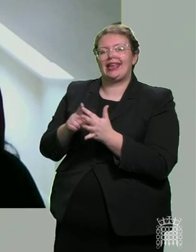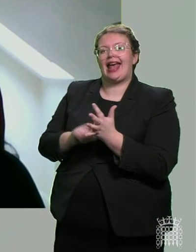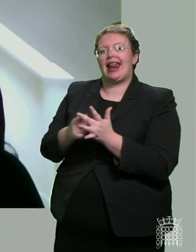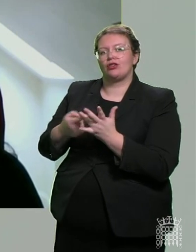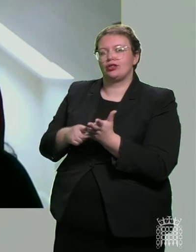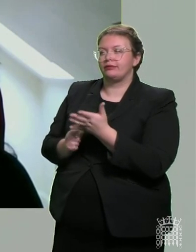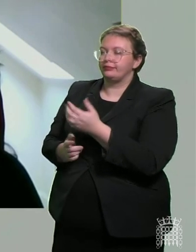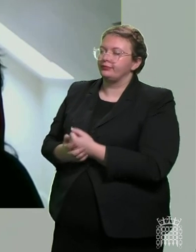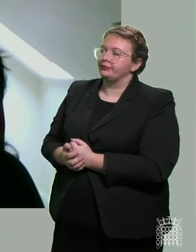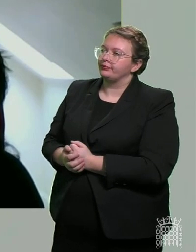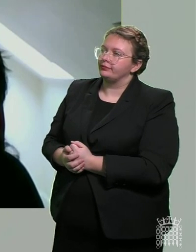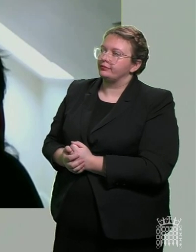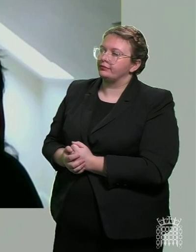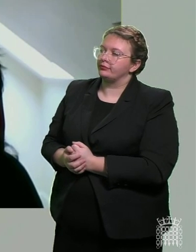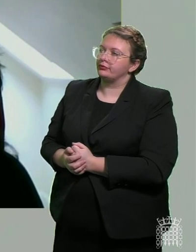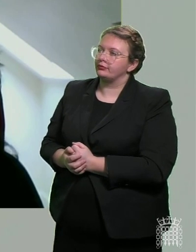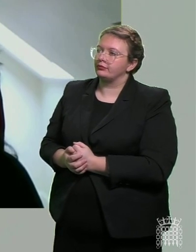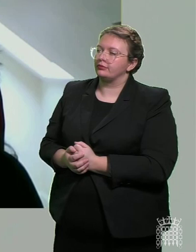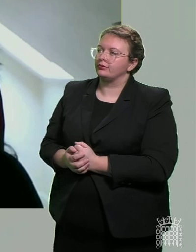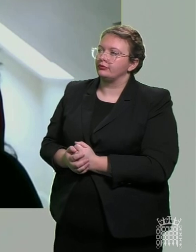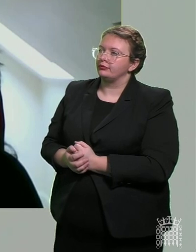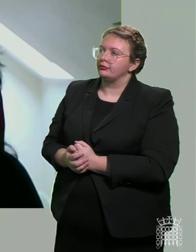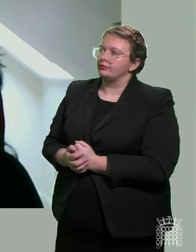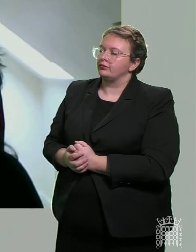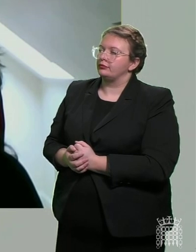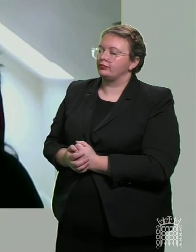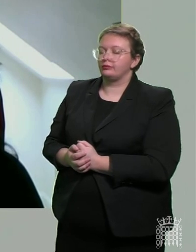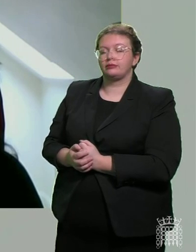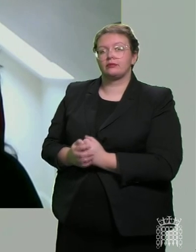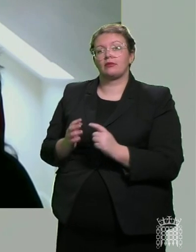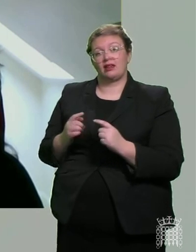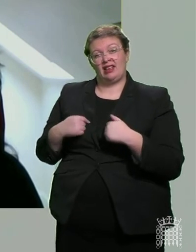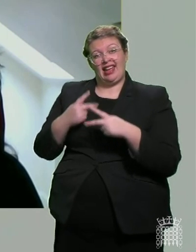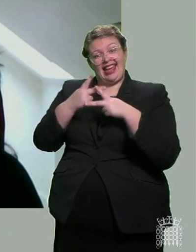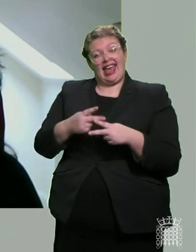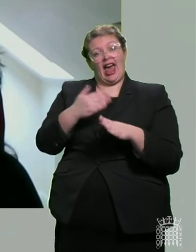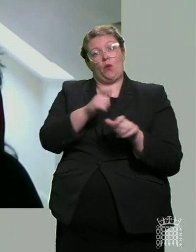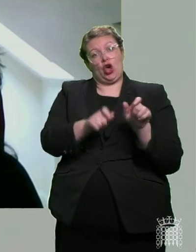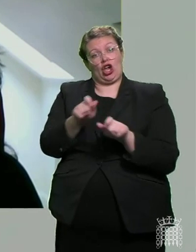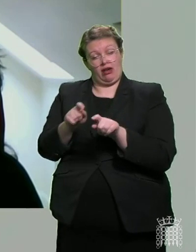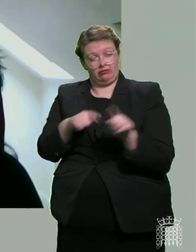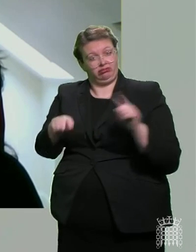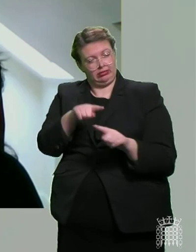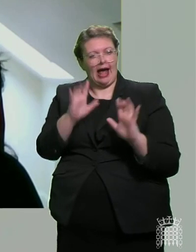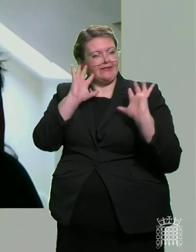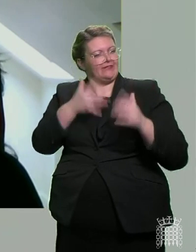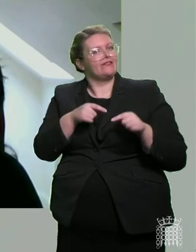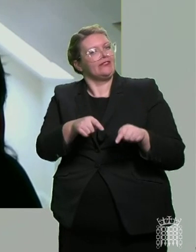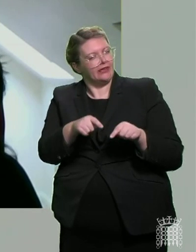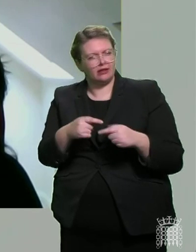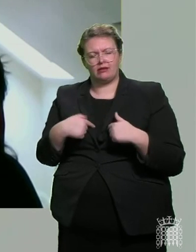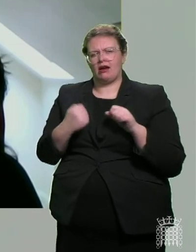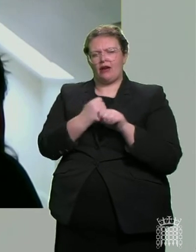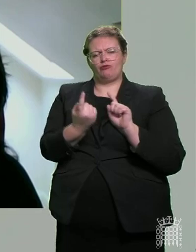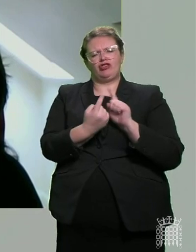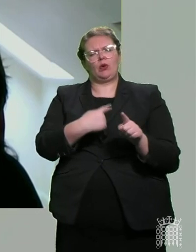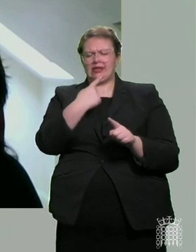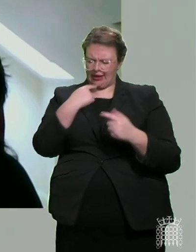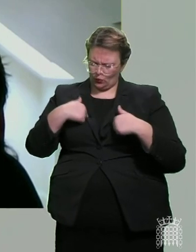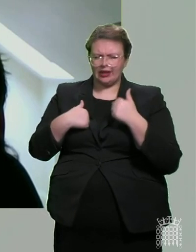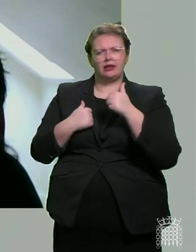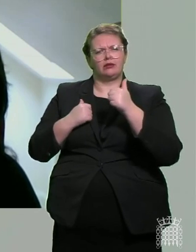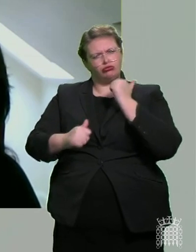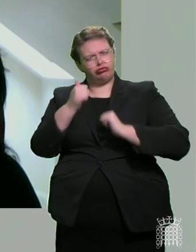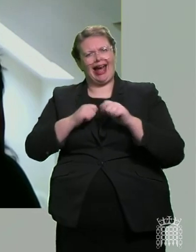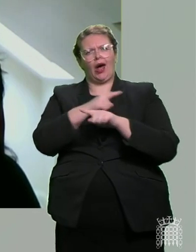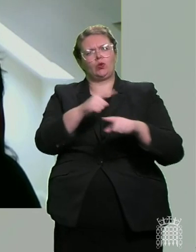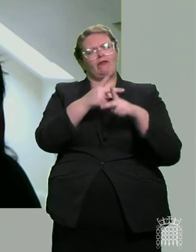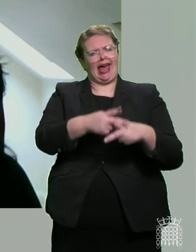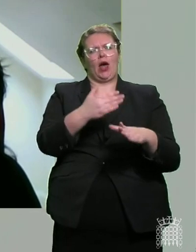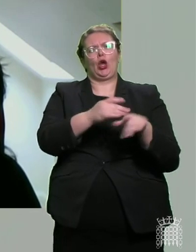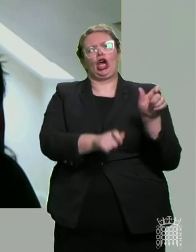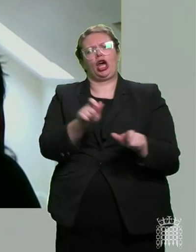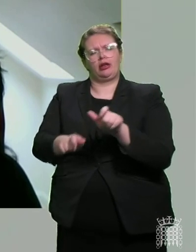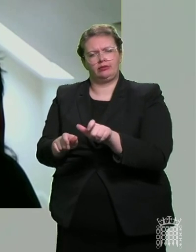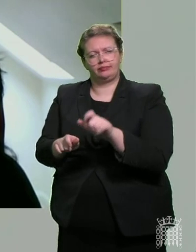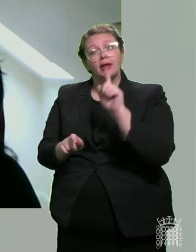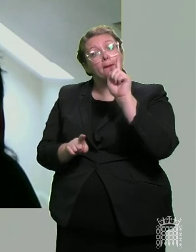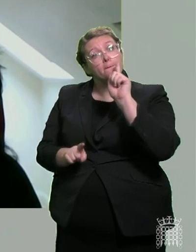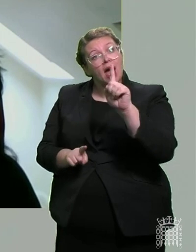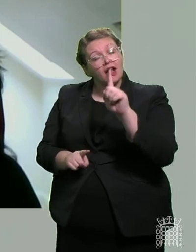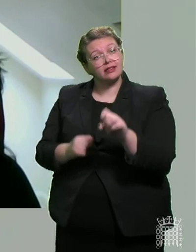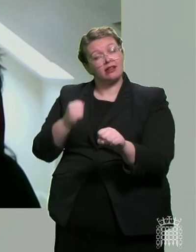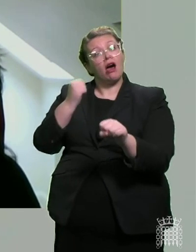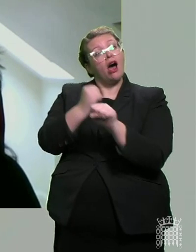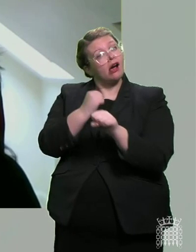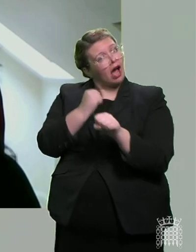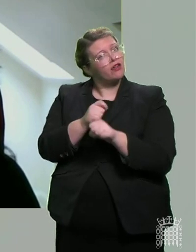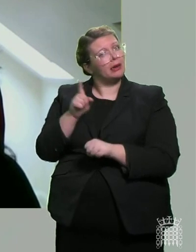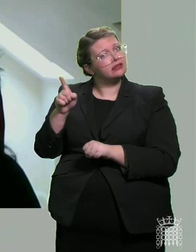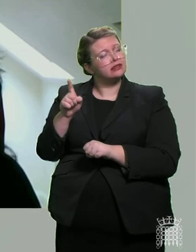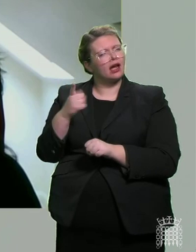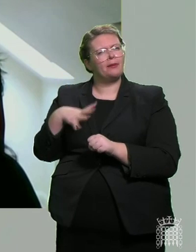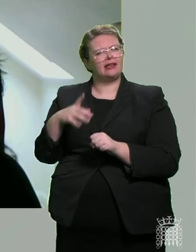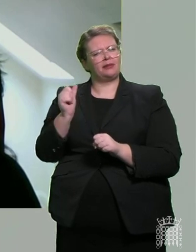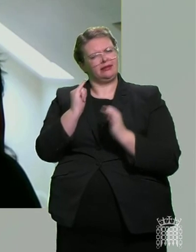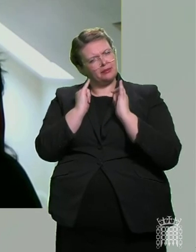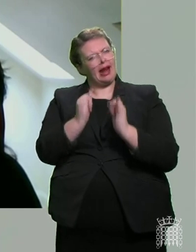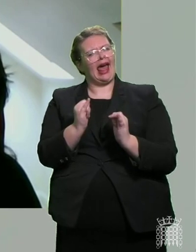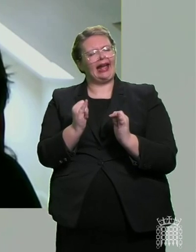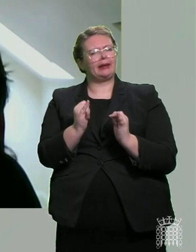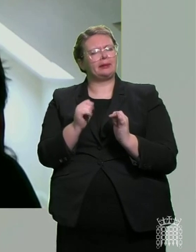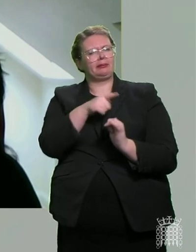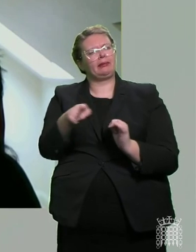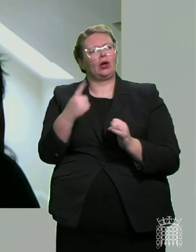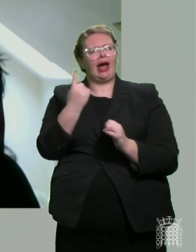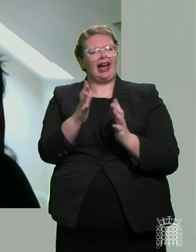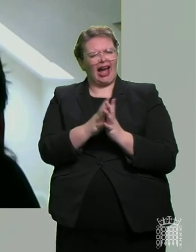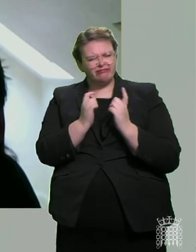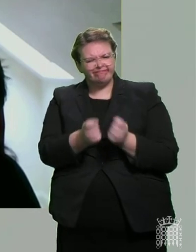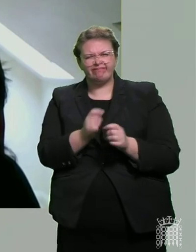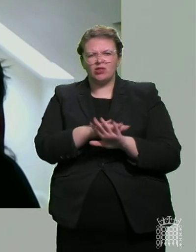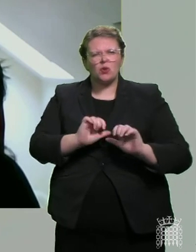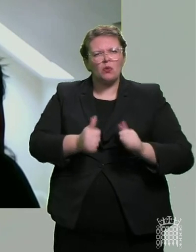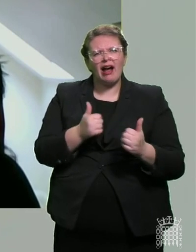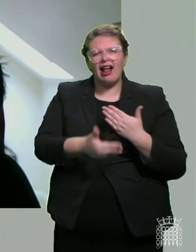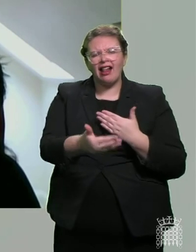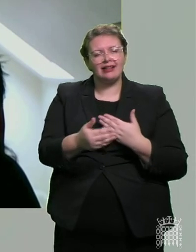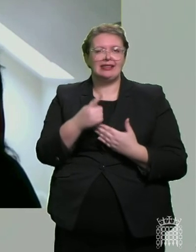Last week, the Government responded to concerns from our care workers by stating:“We are immensely proud of all our care workers do”.That is a sentiment we all share, yet in the very same statement the Government sought to pass the buck for the way our care workers have been treated by saying:“The vast majority